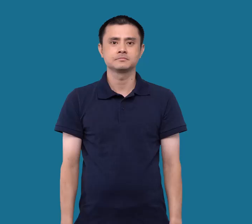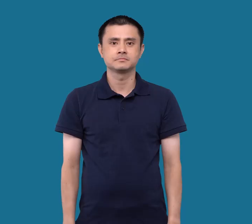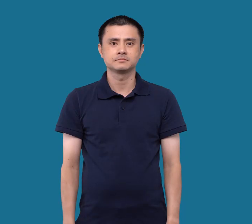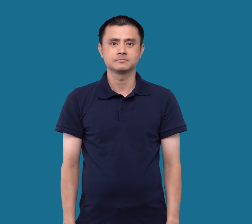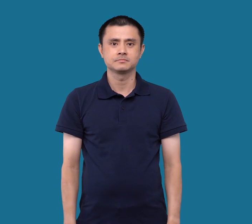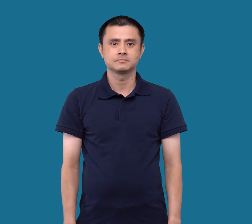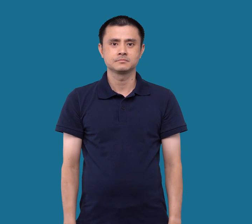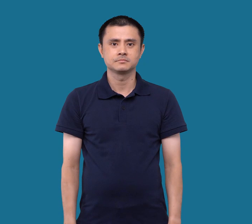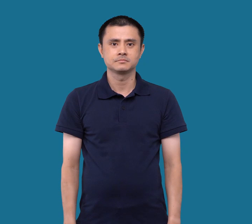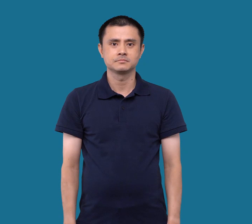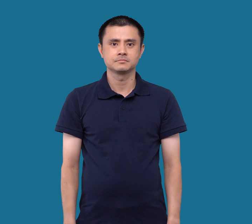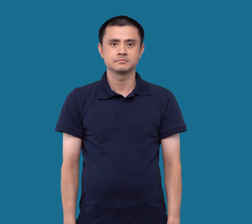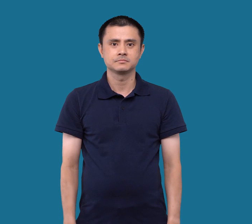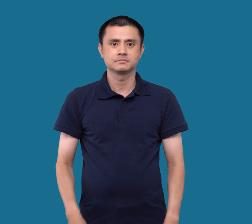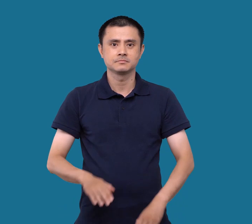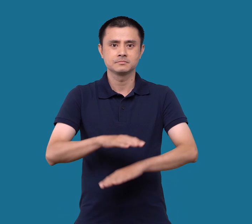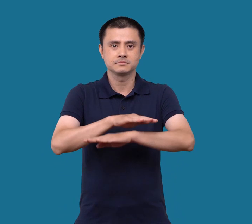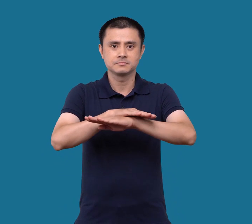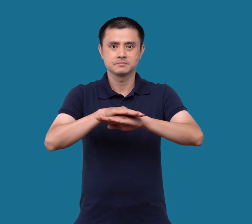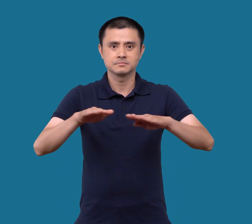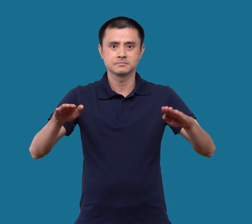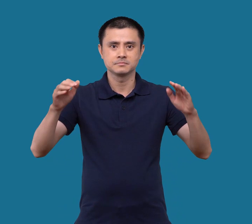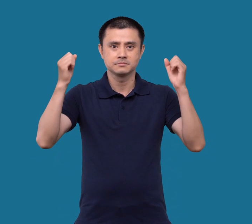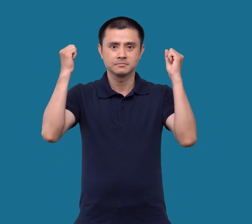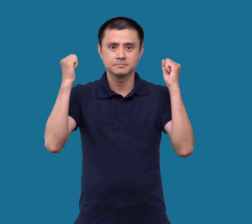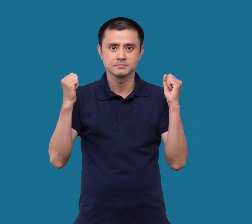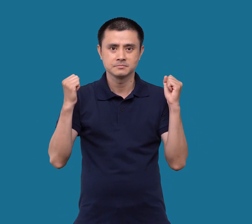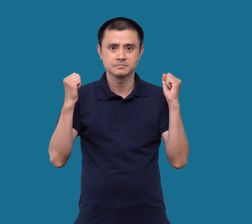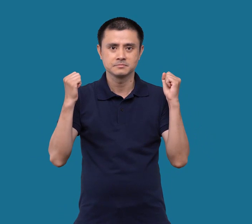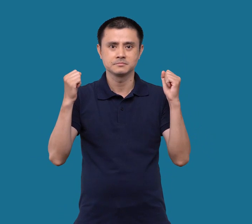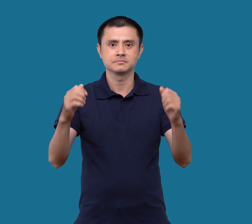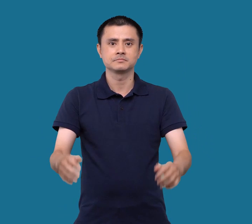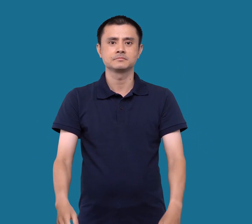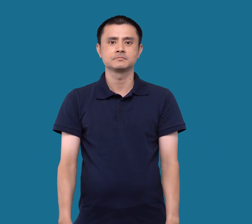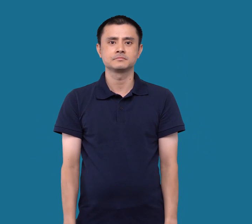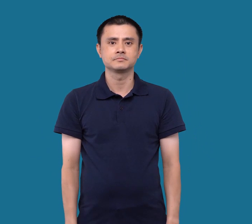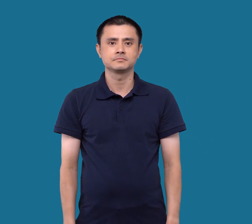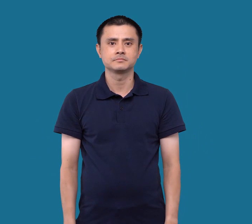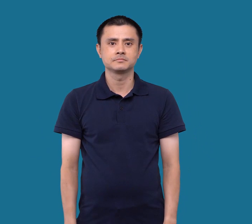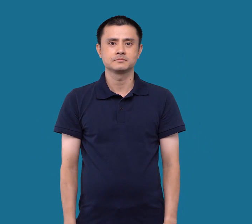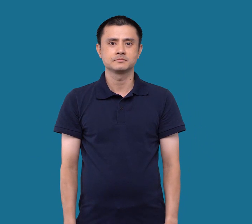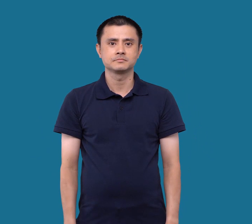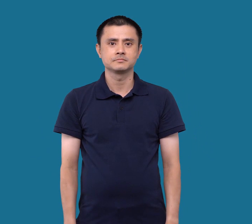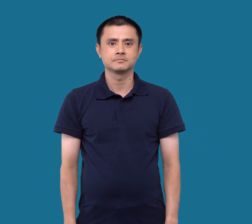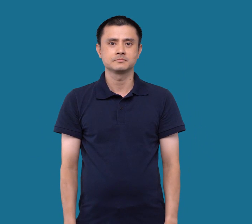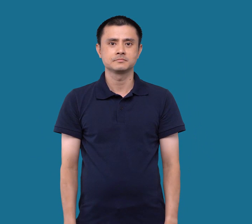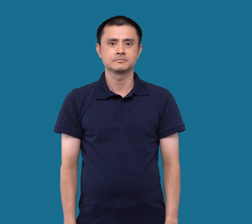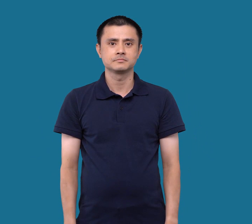bàn ghế